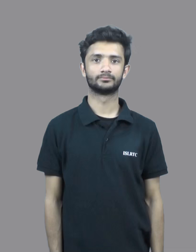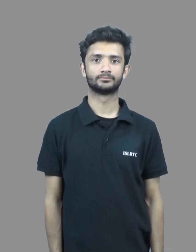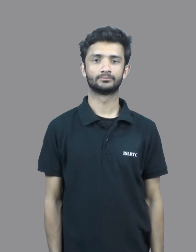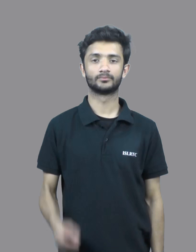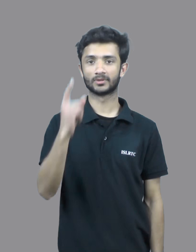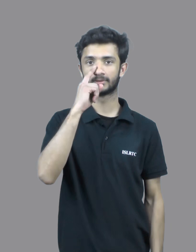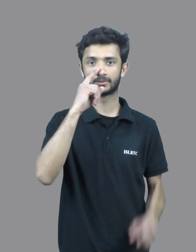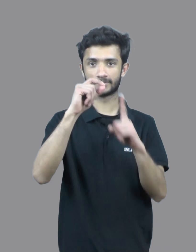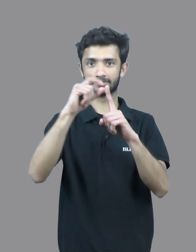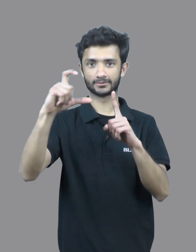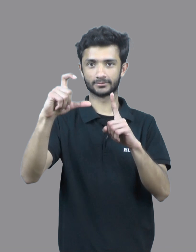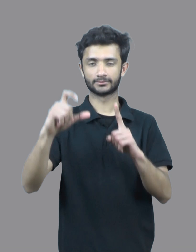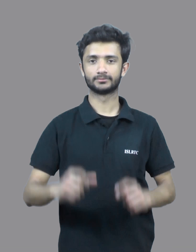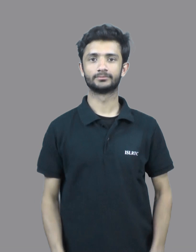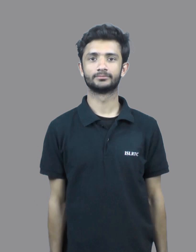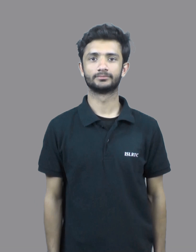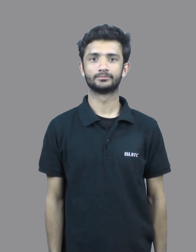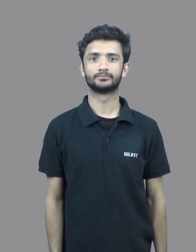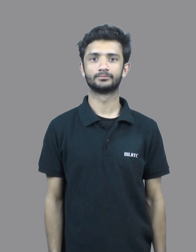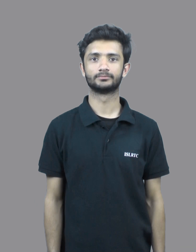Priyanka Chopra Jonas